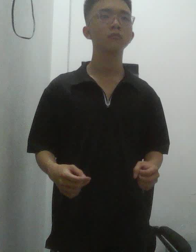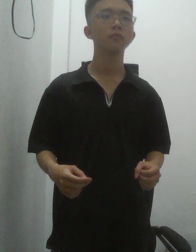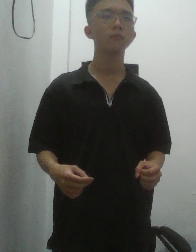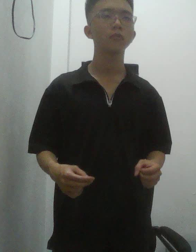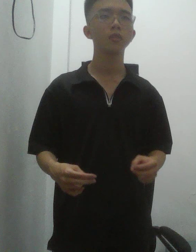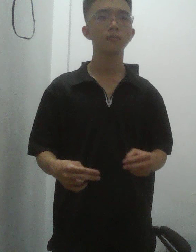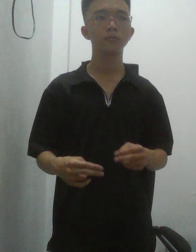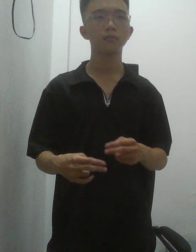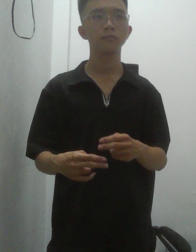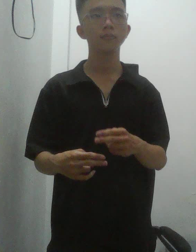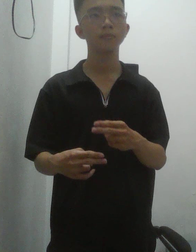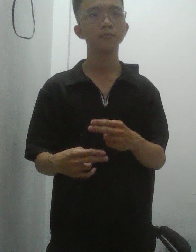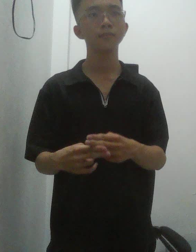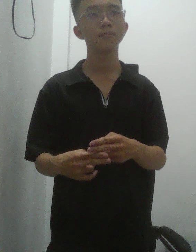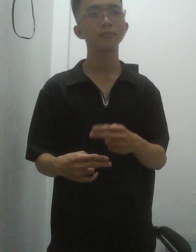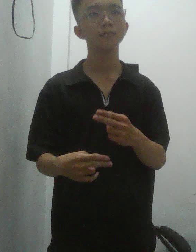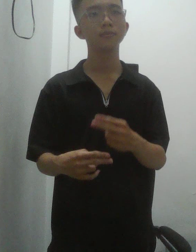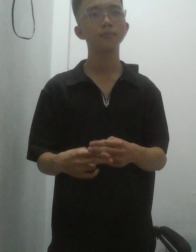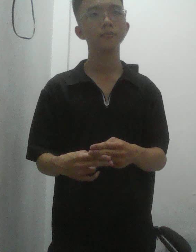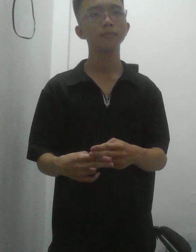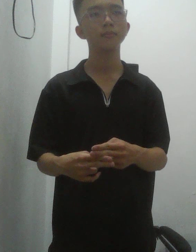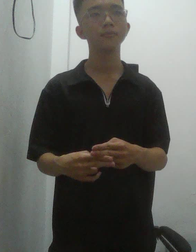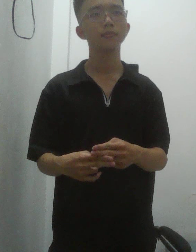ten